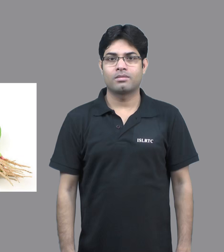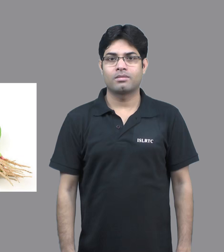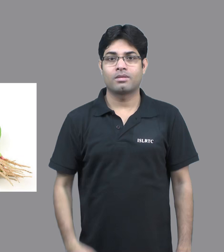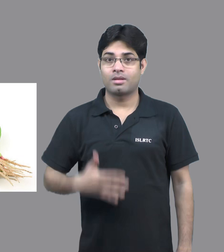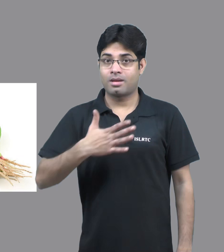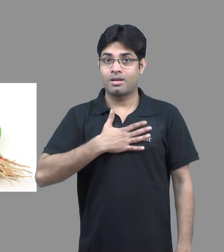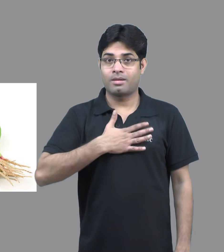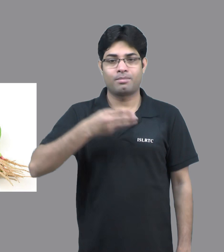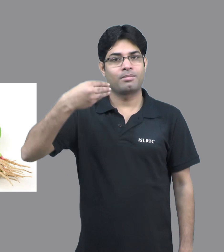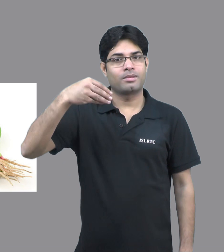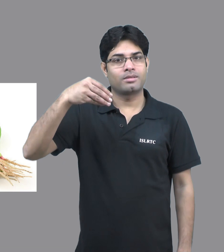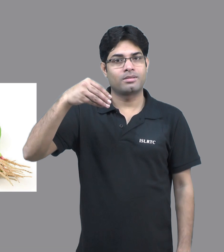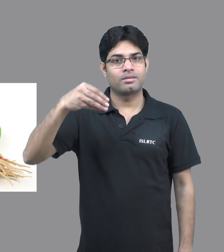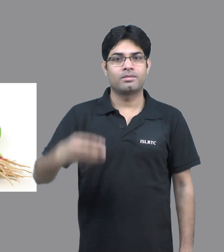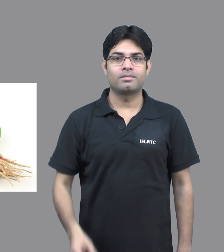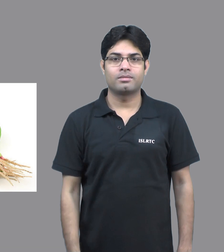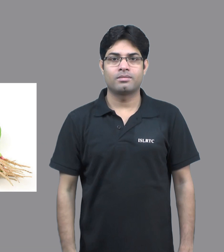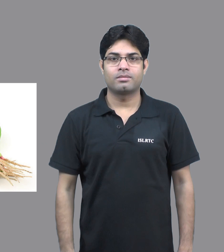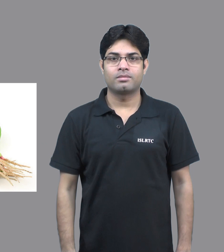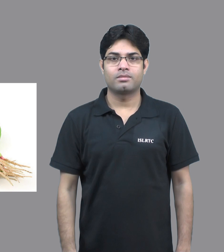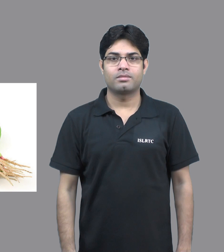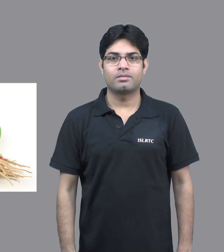Spinach